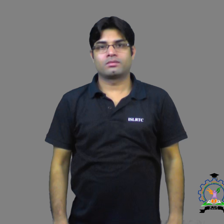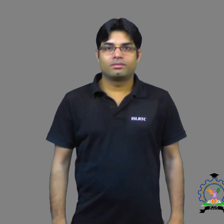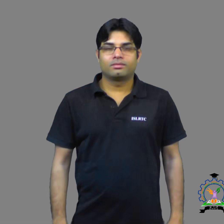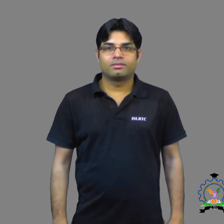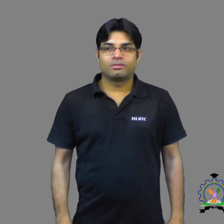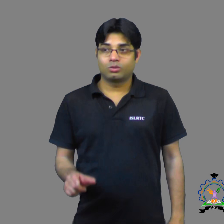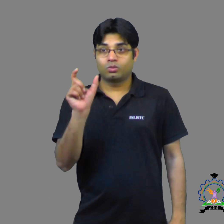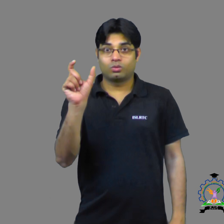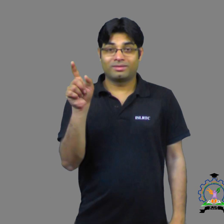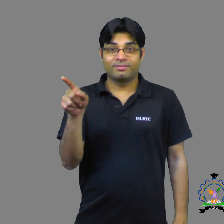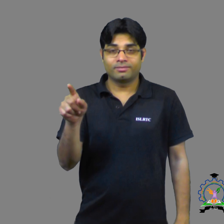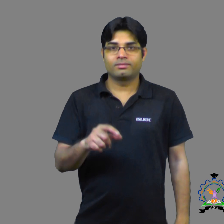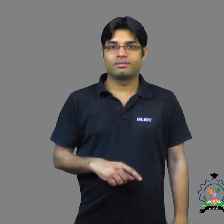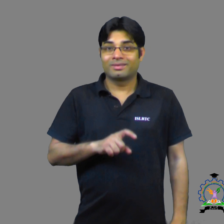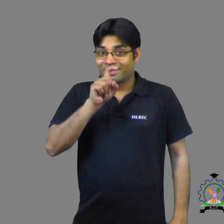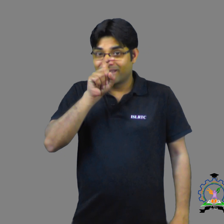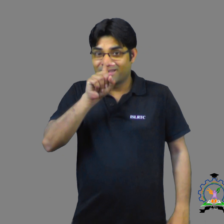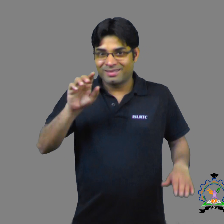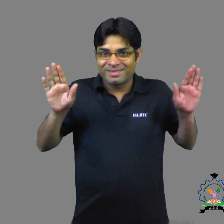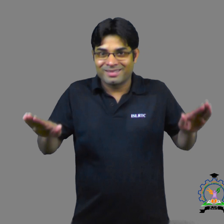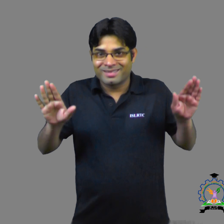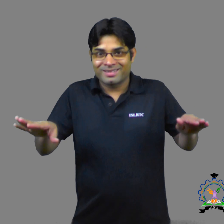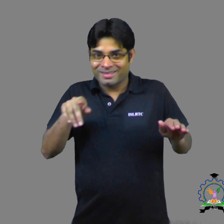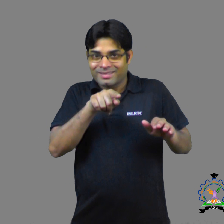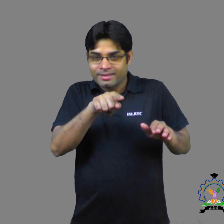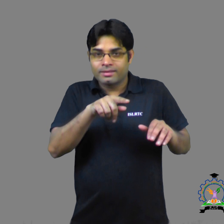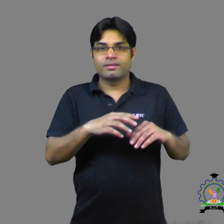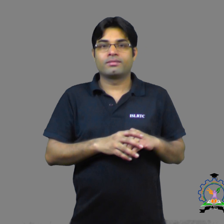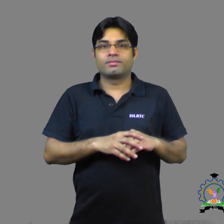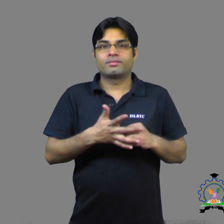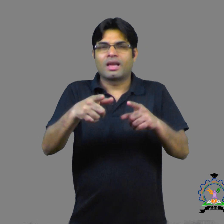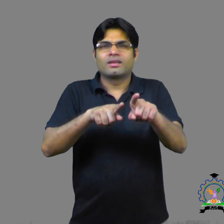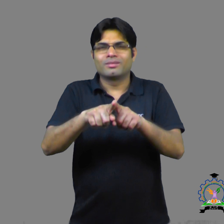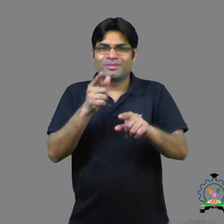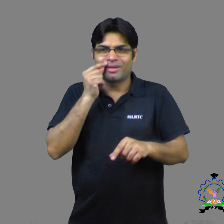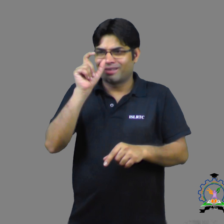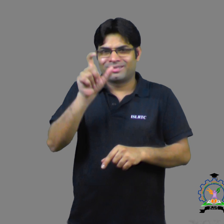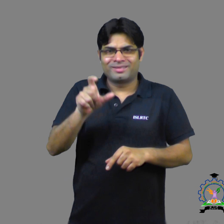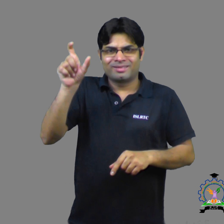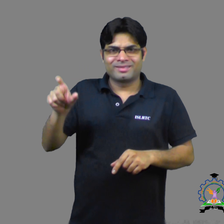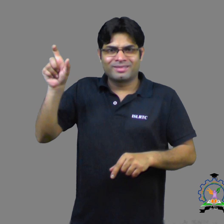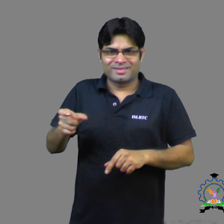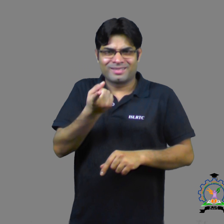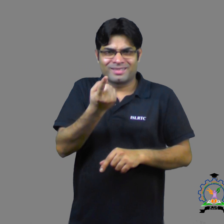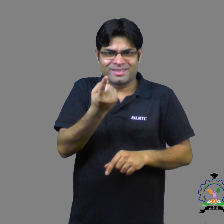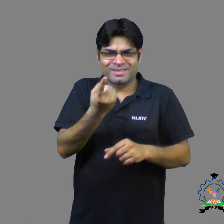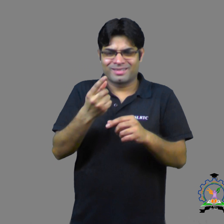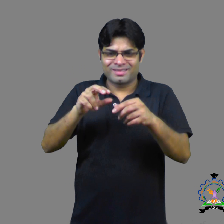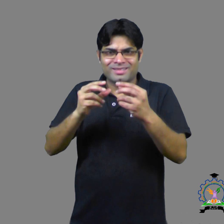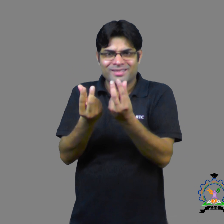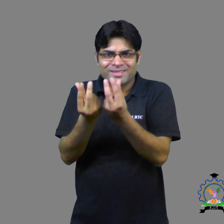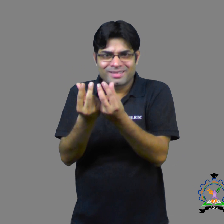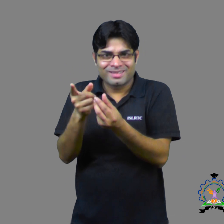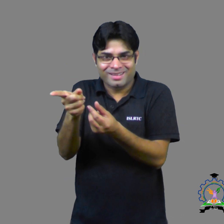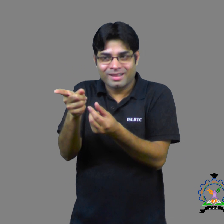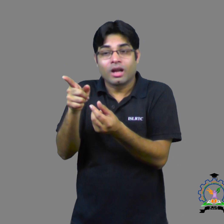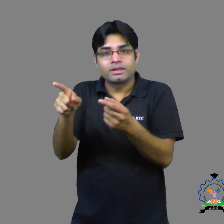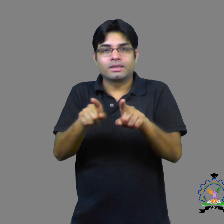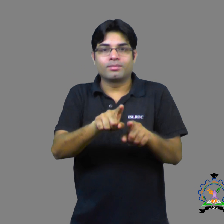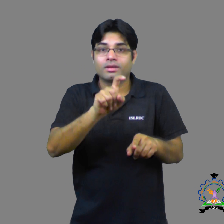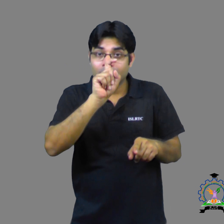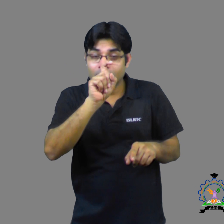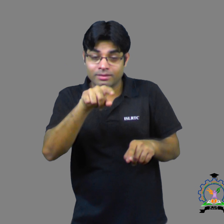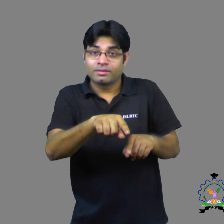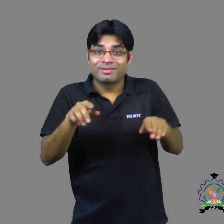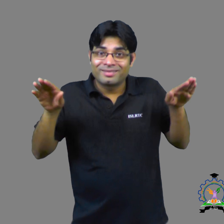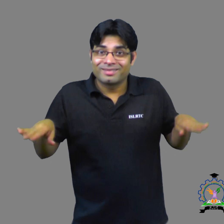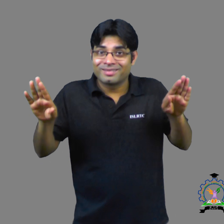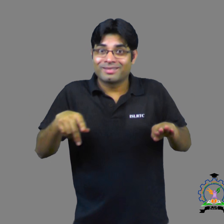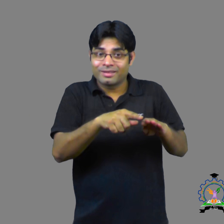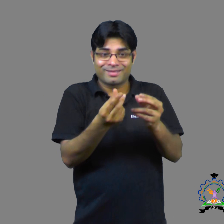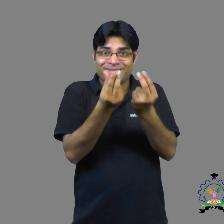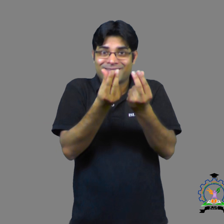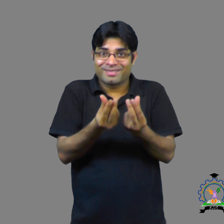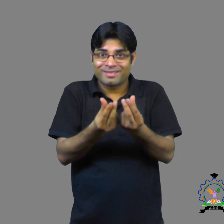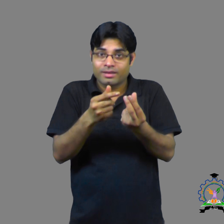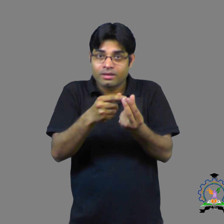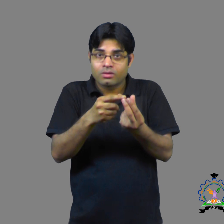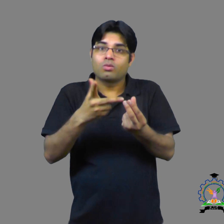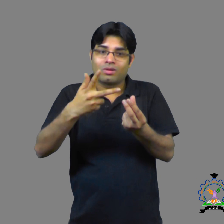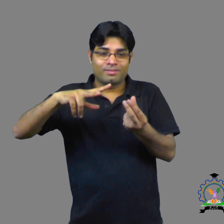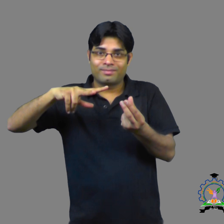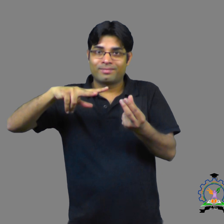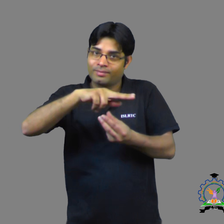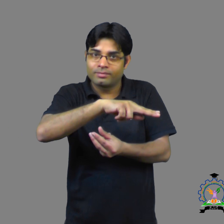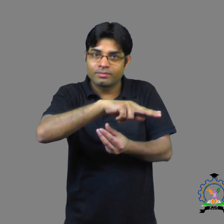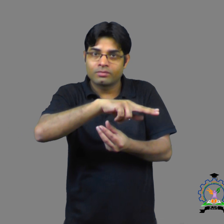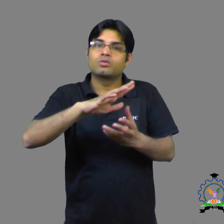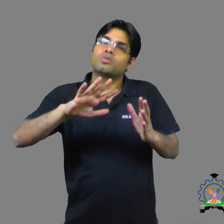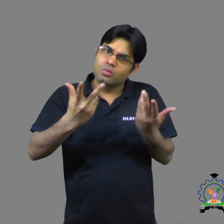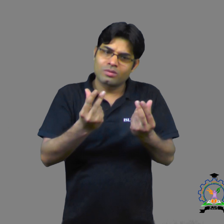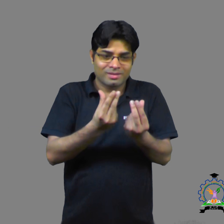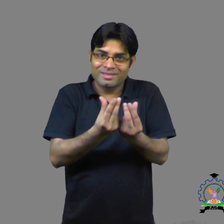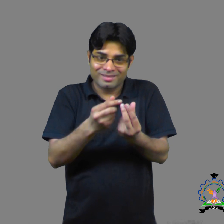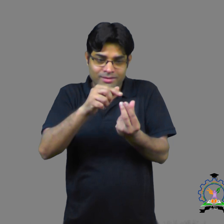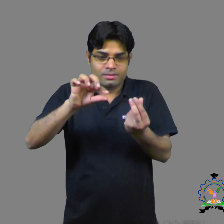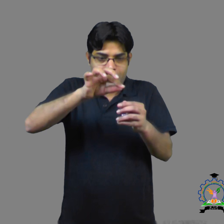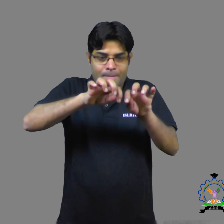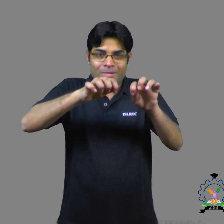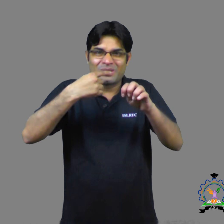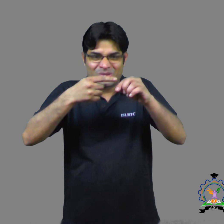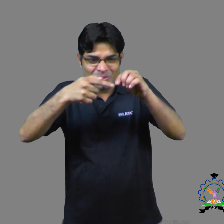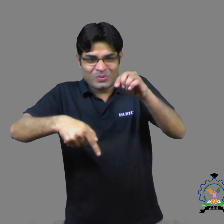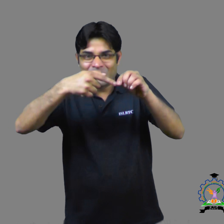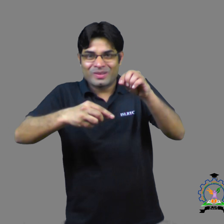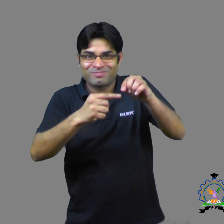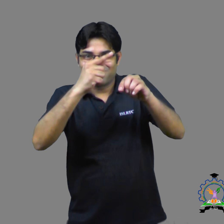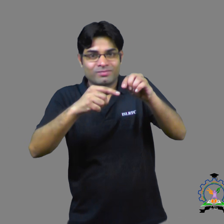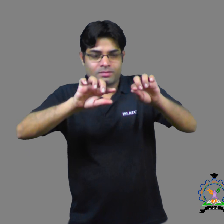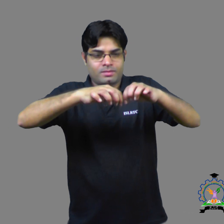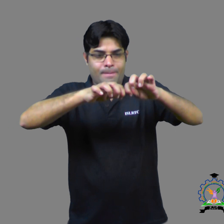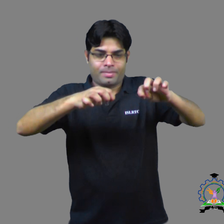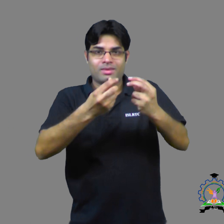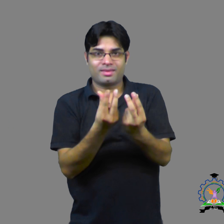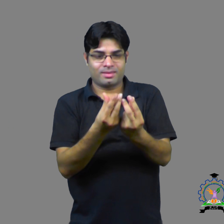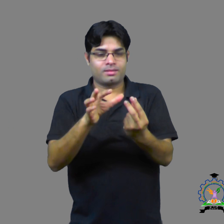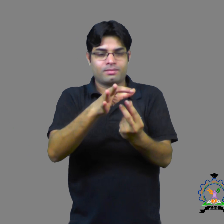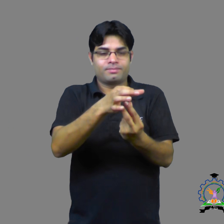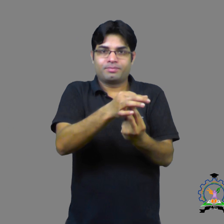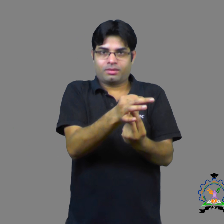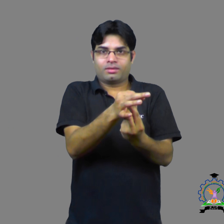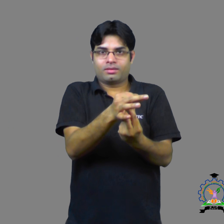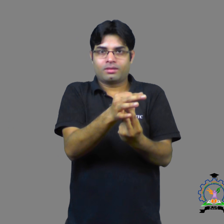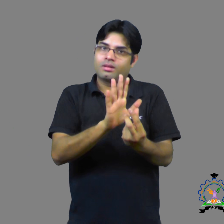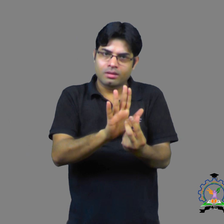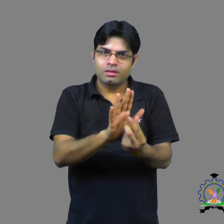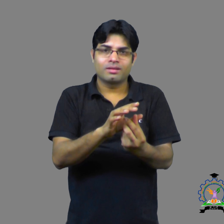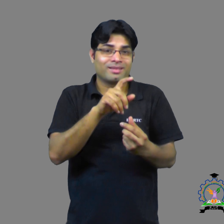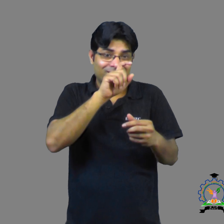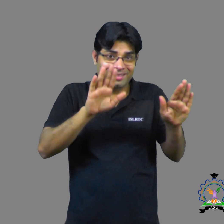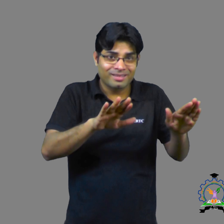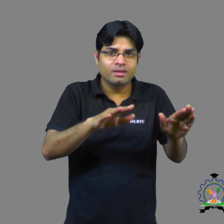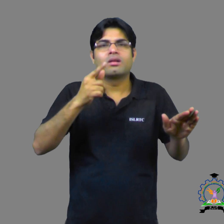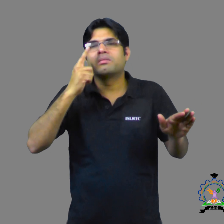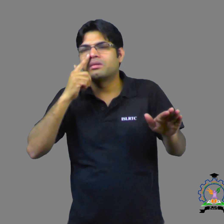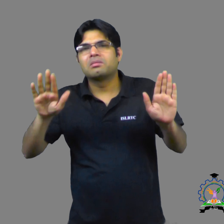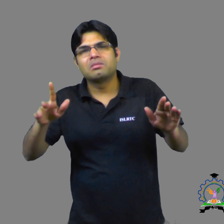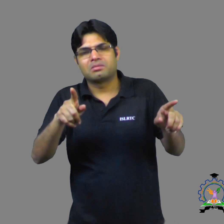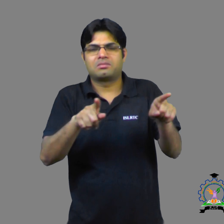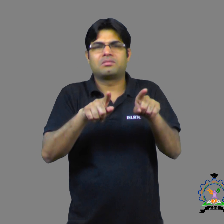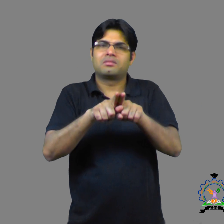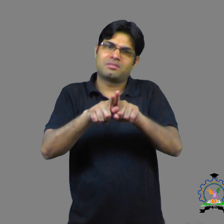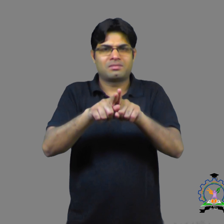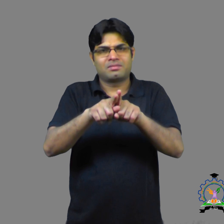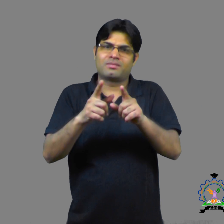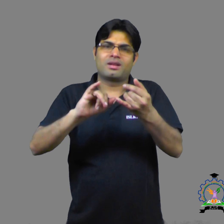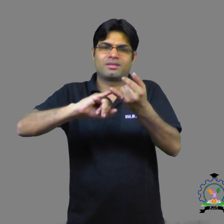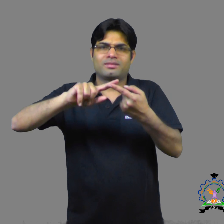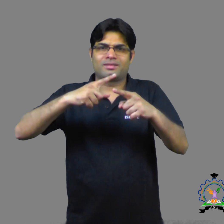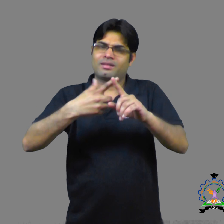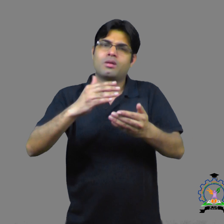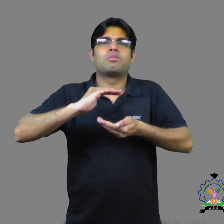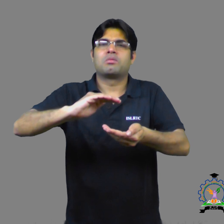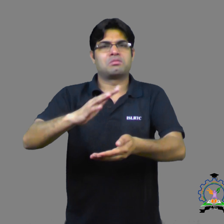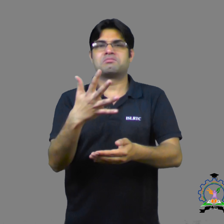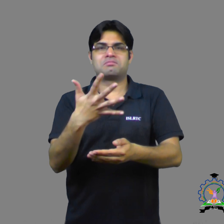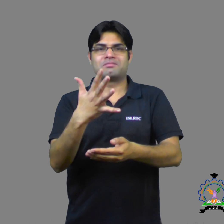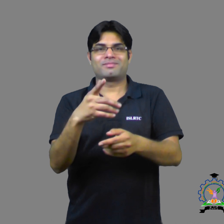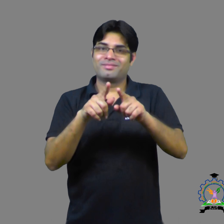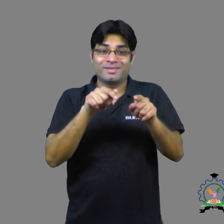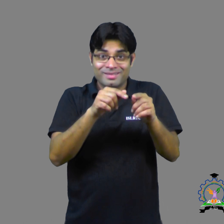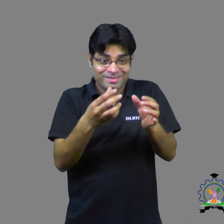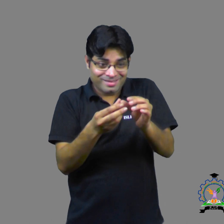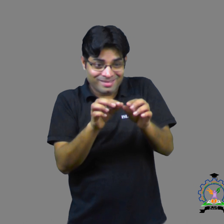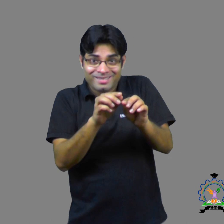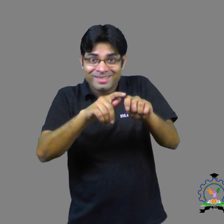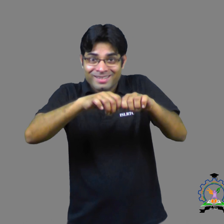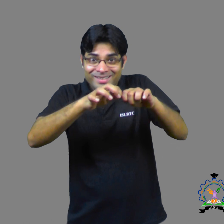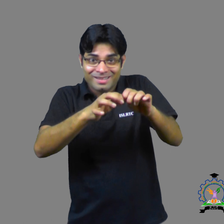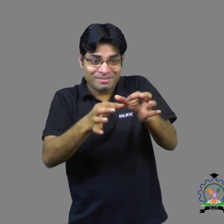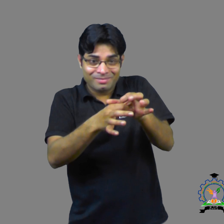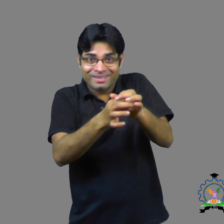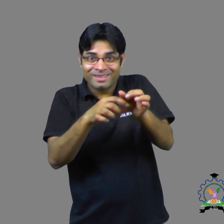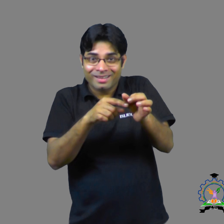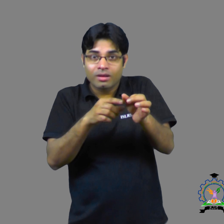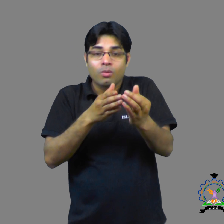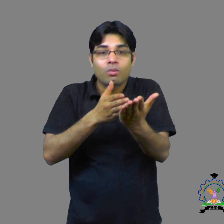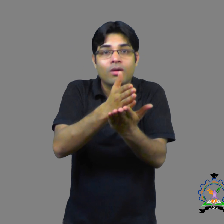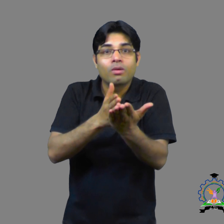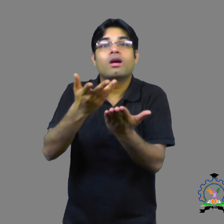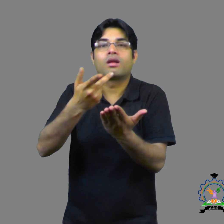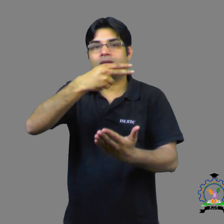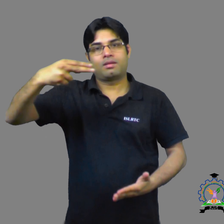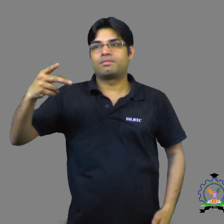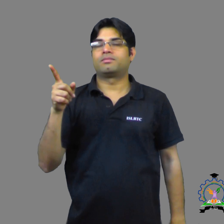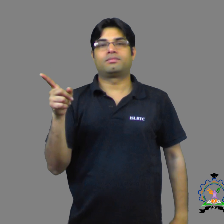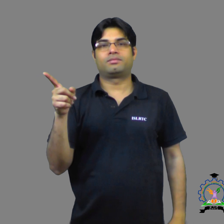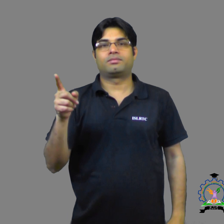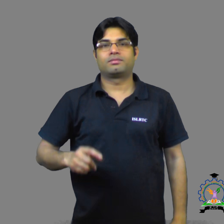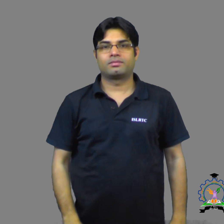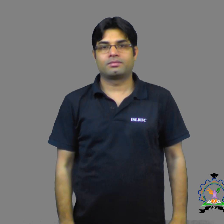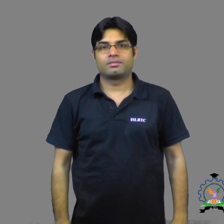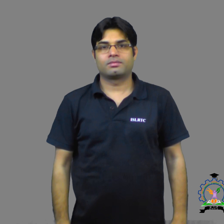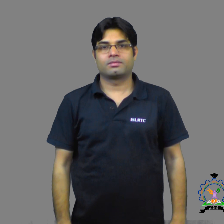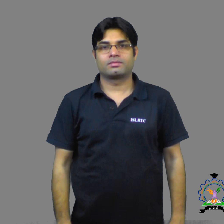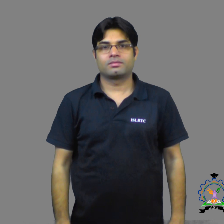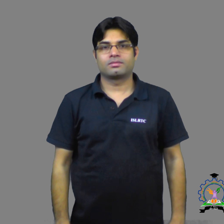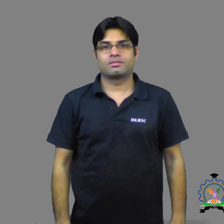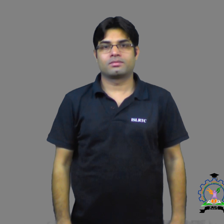Caponisation